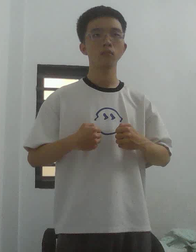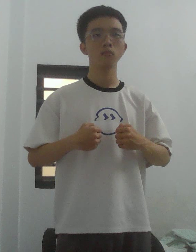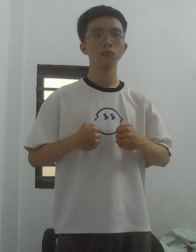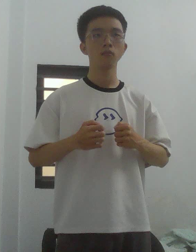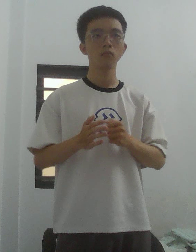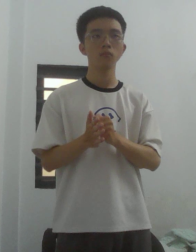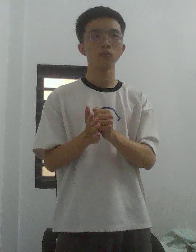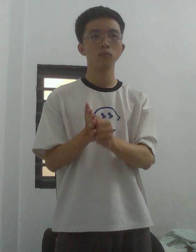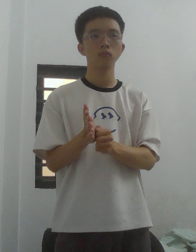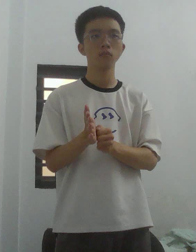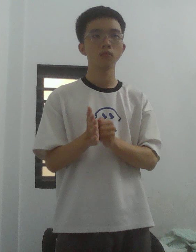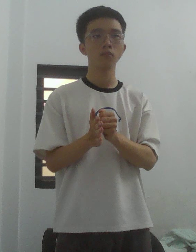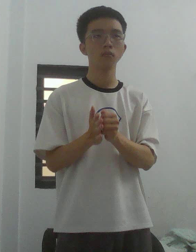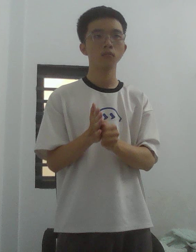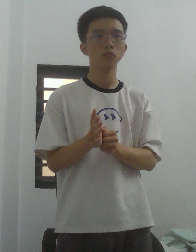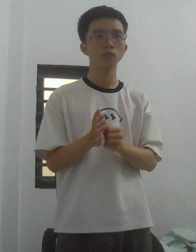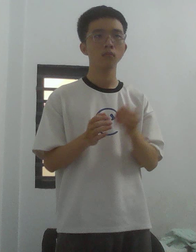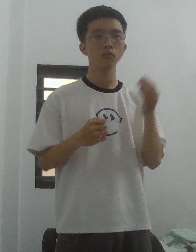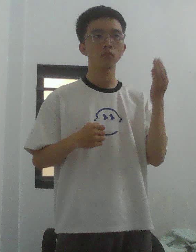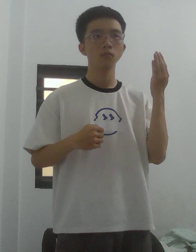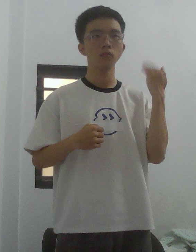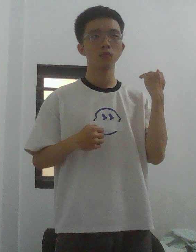thang truoc